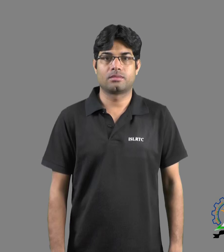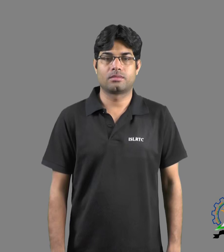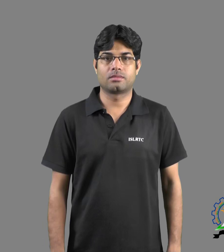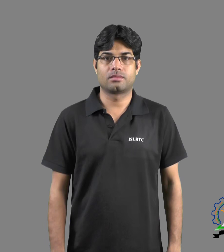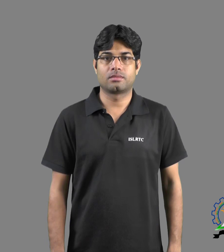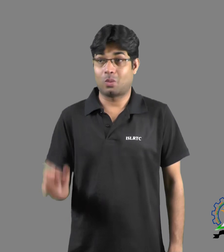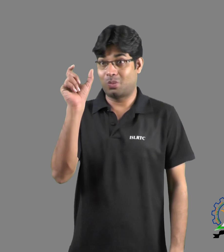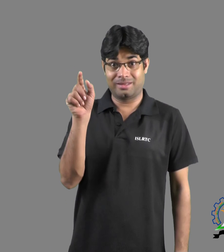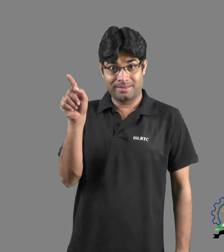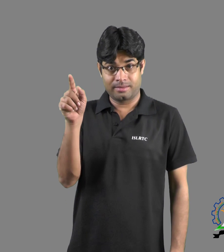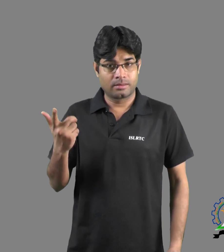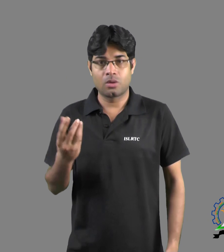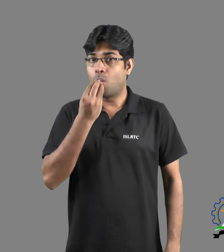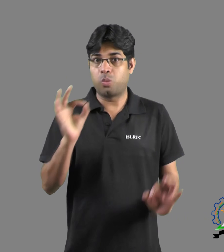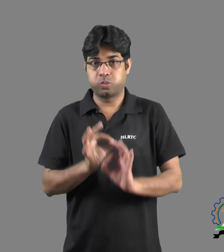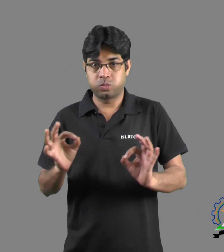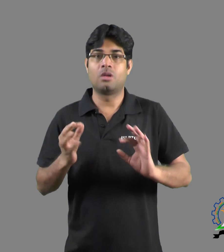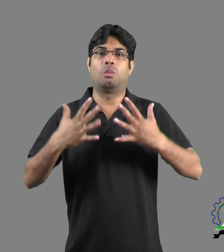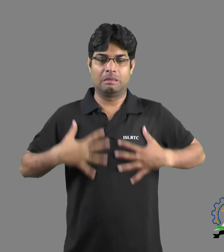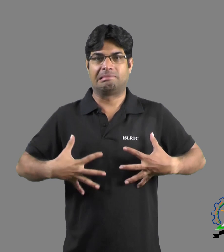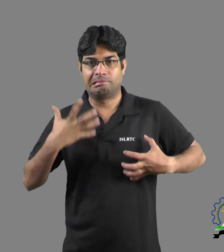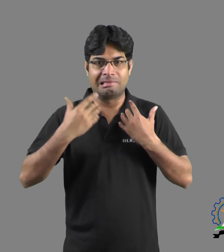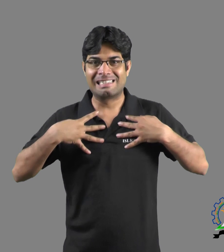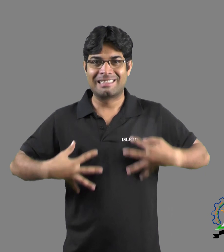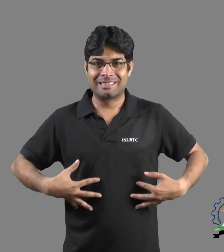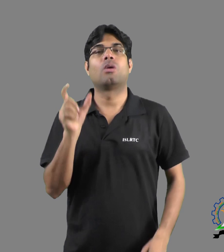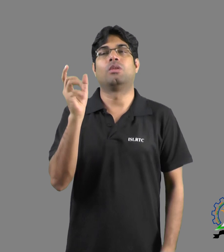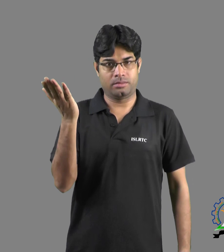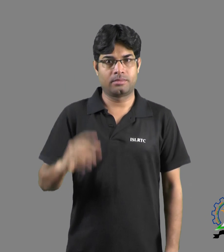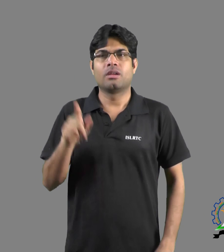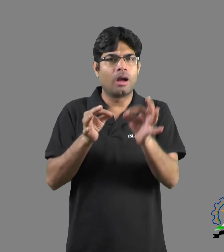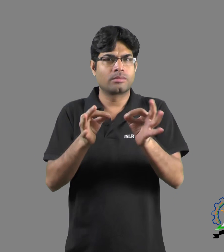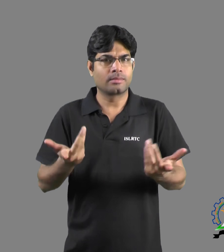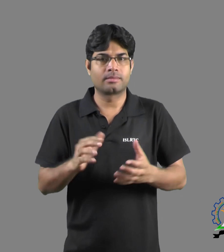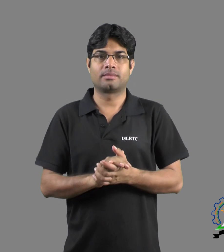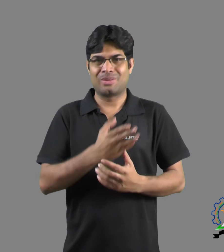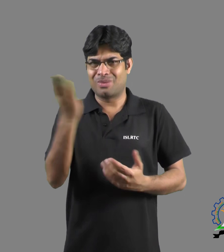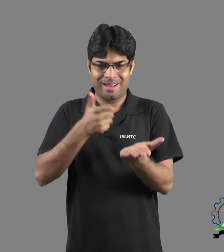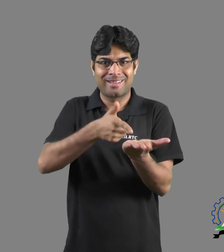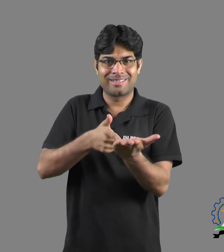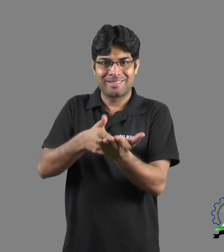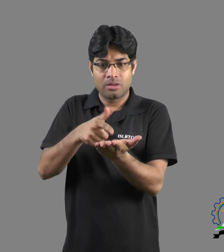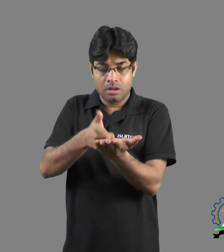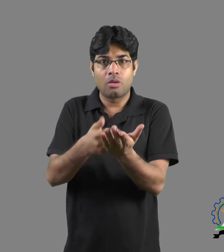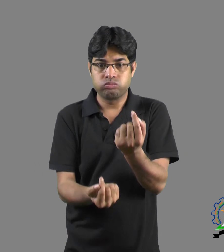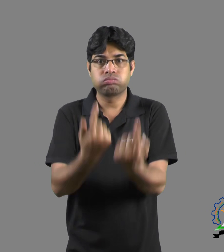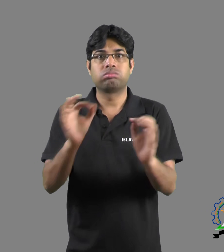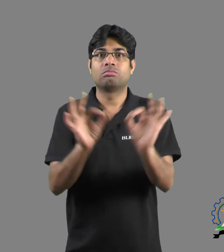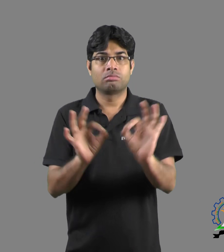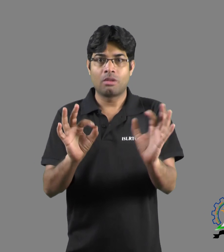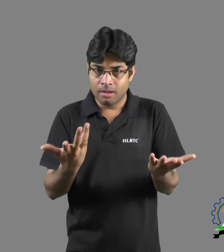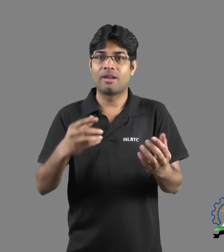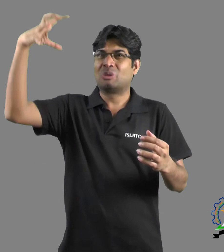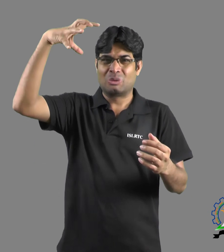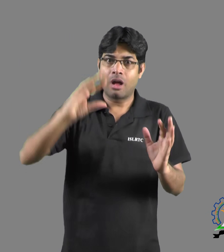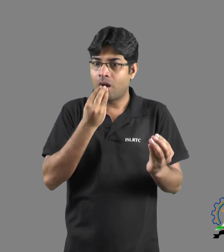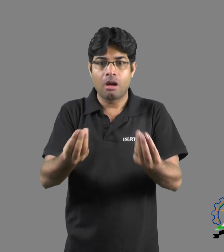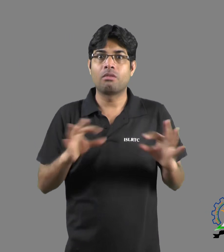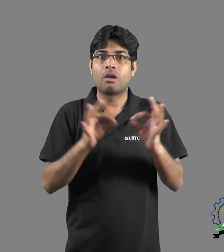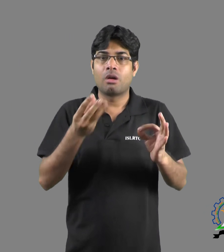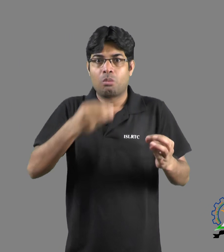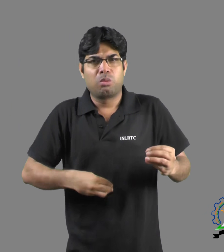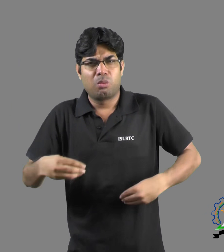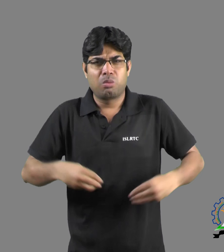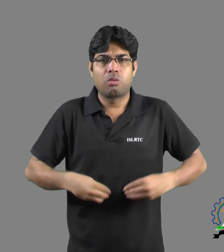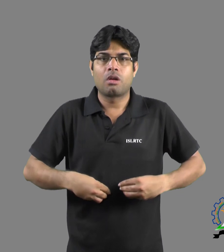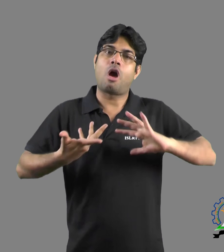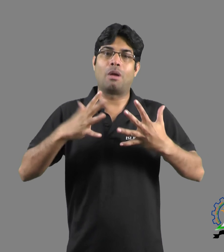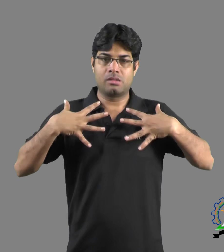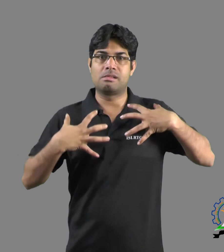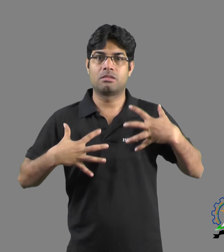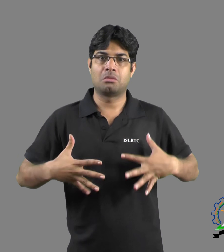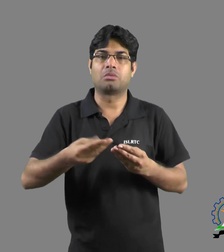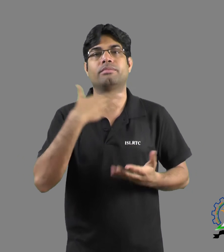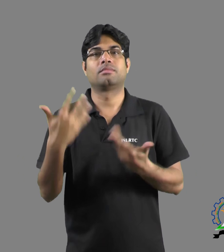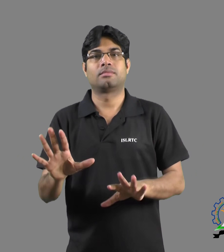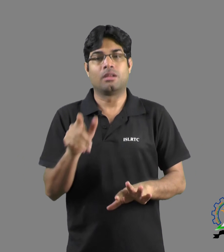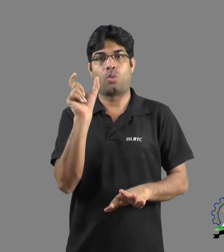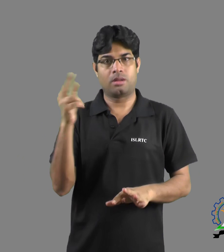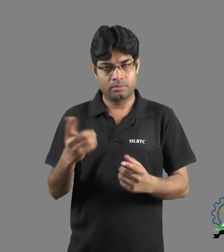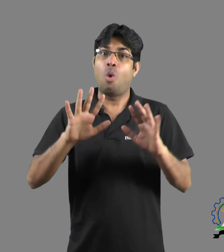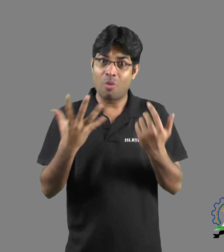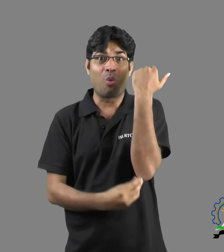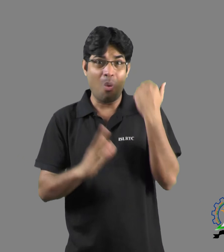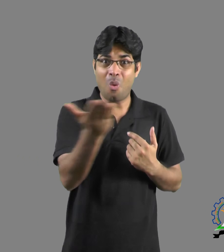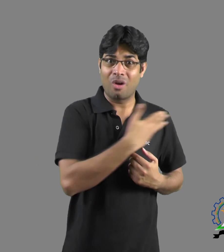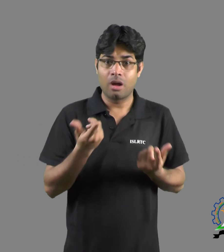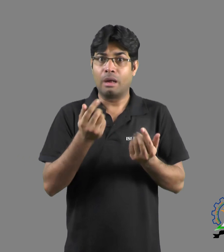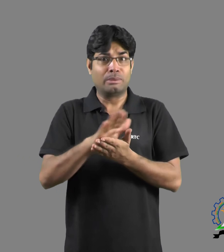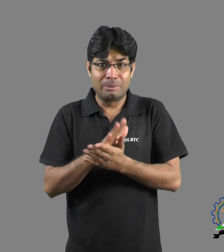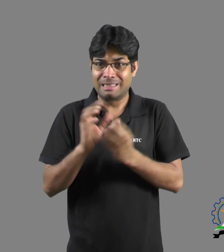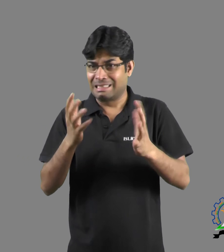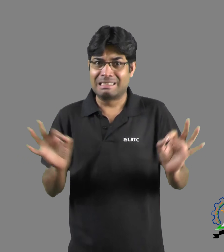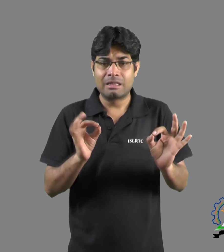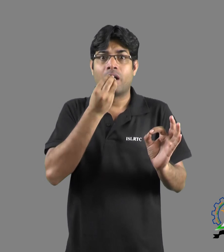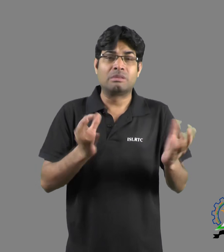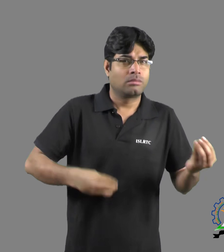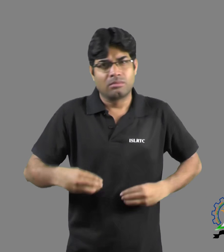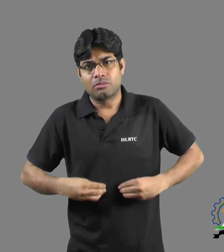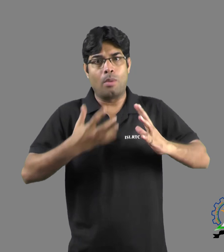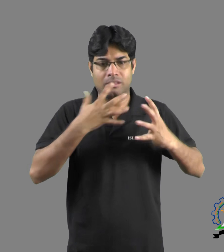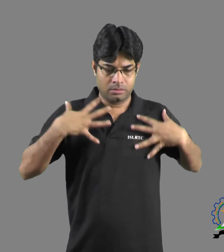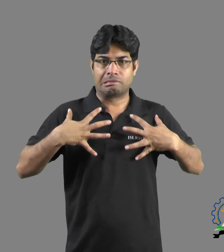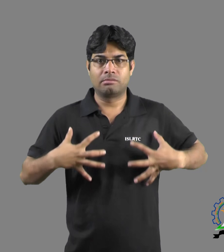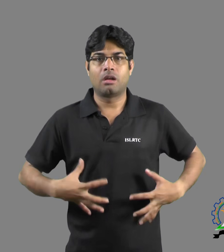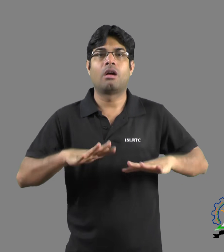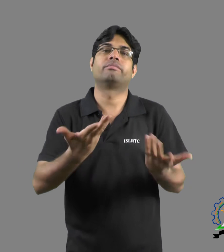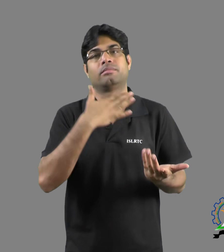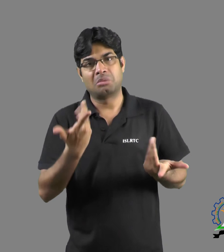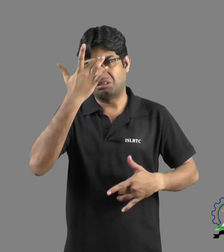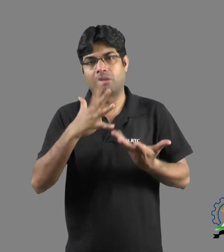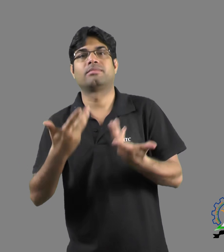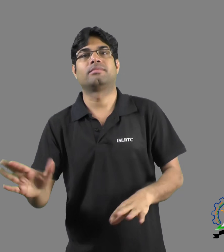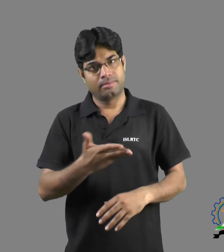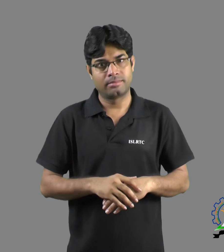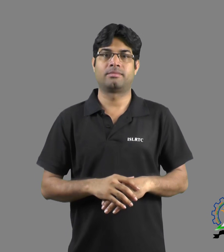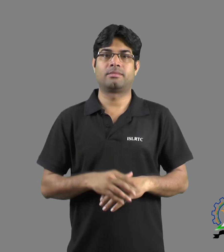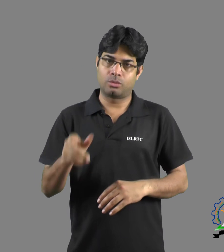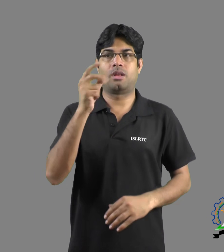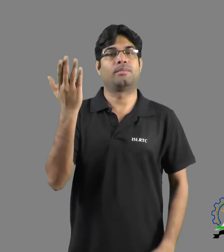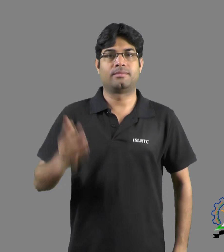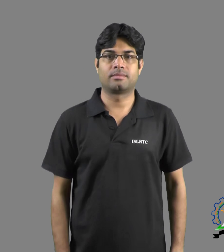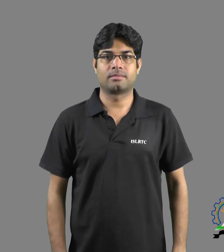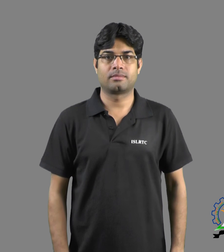Starvation